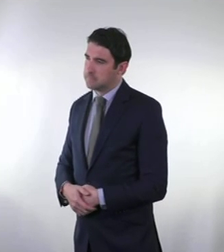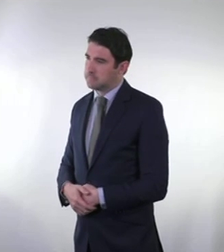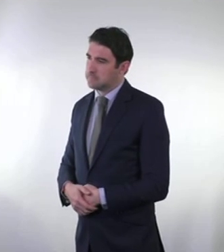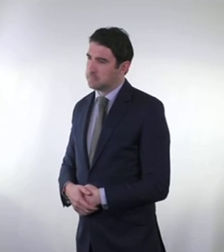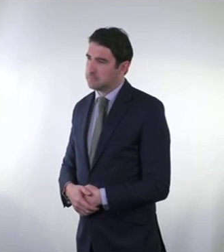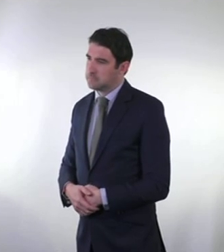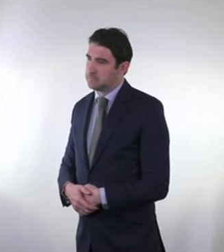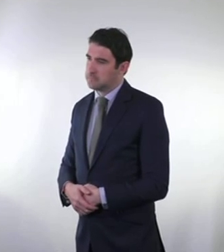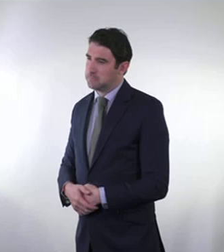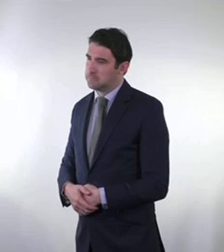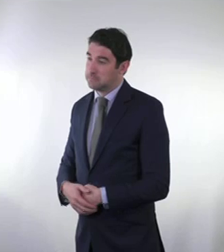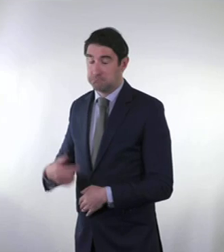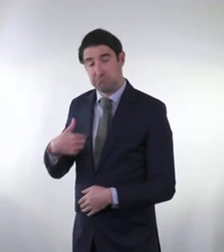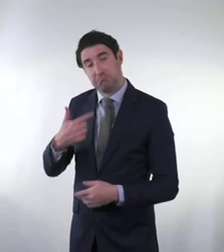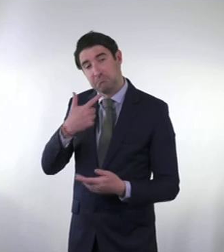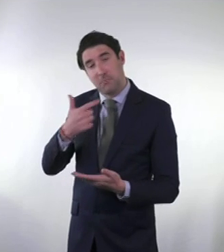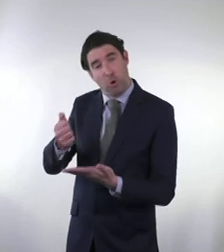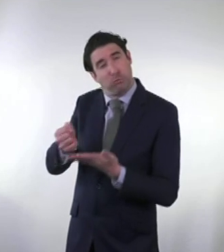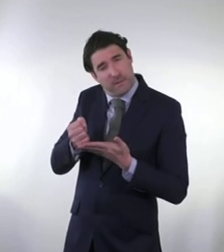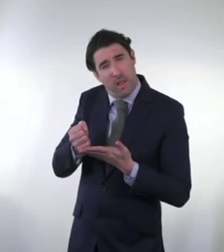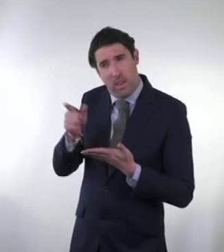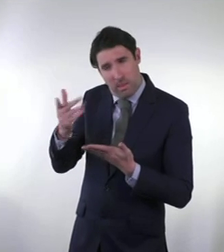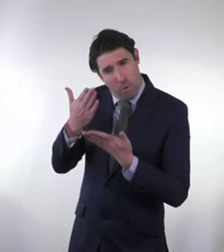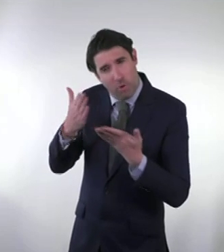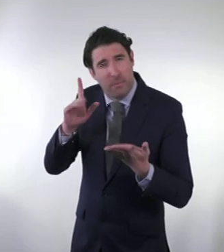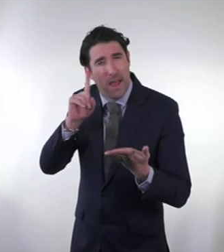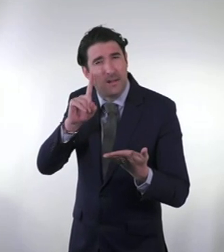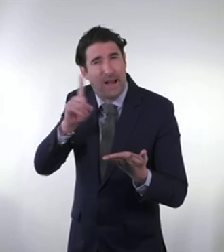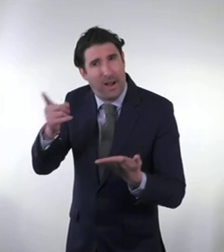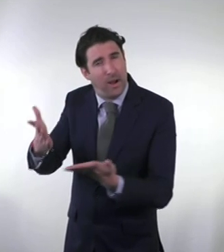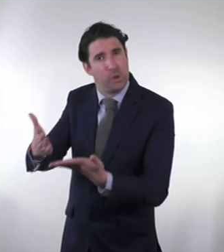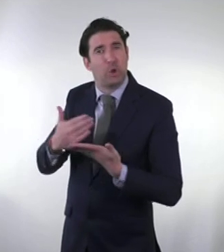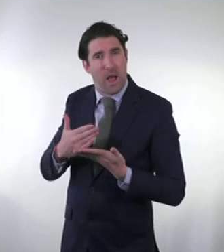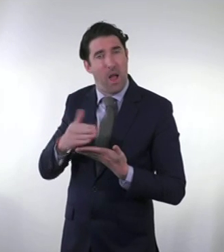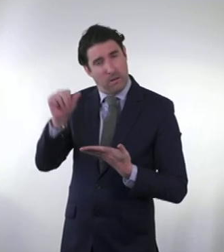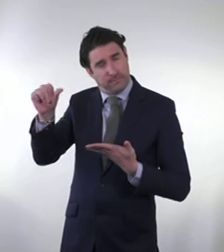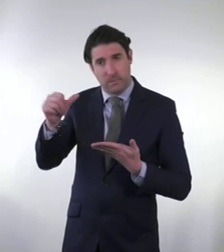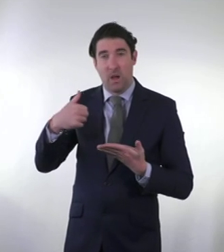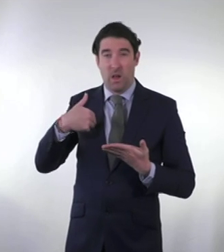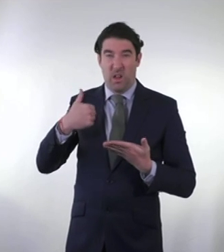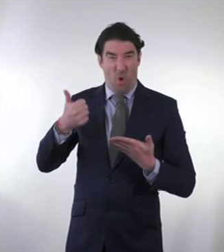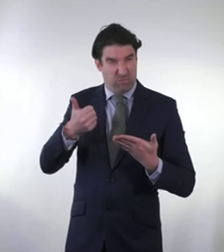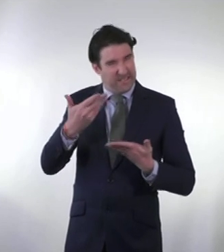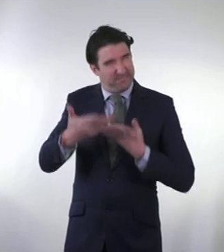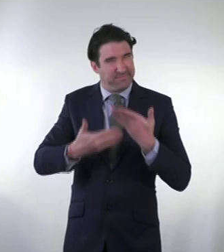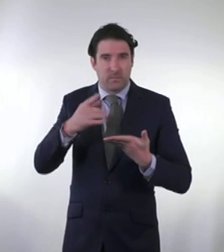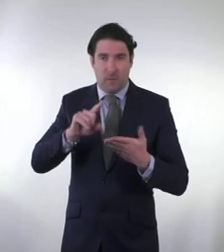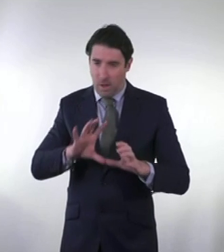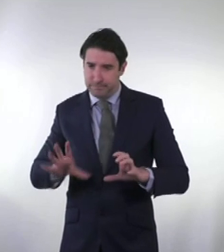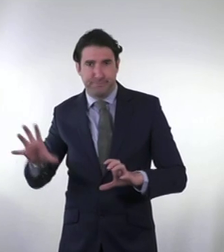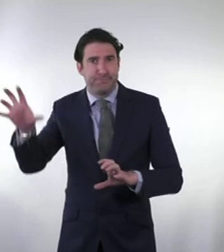There are different measures in place, as we have discussed already this afternoon.